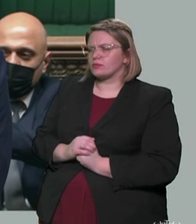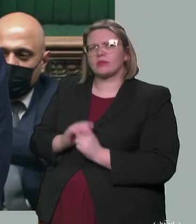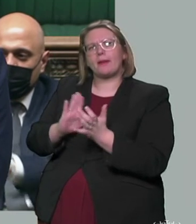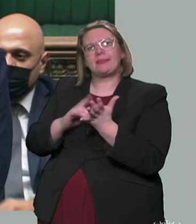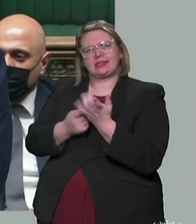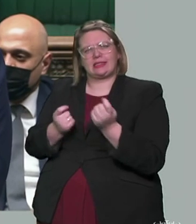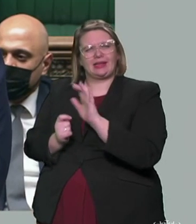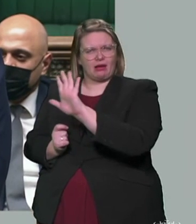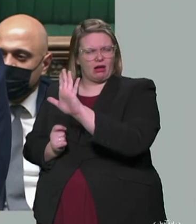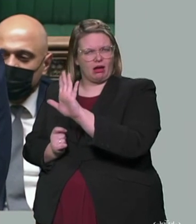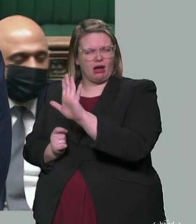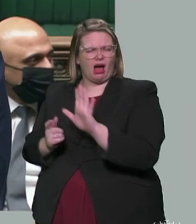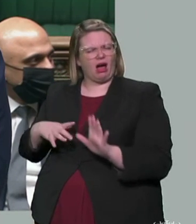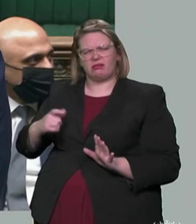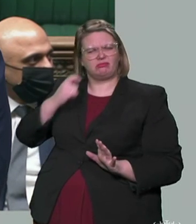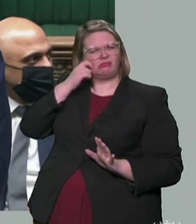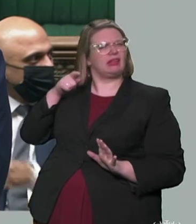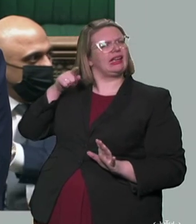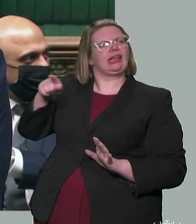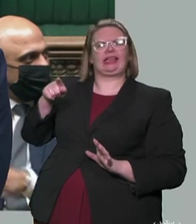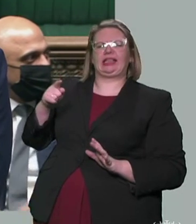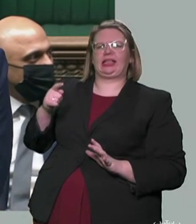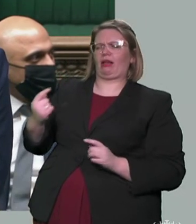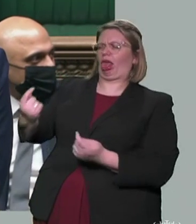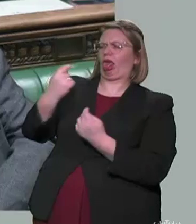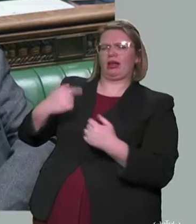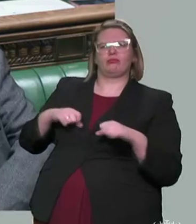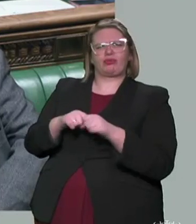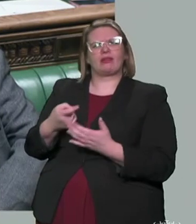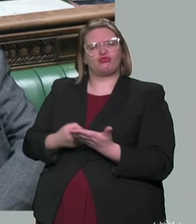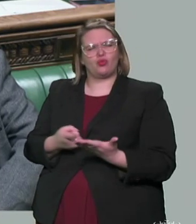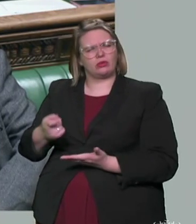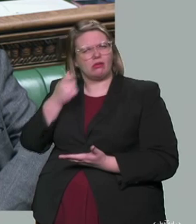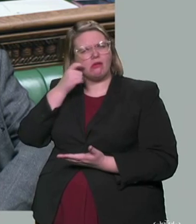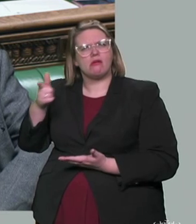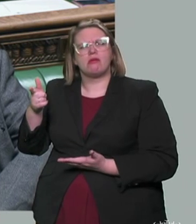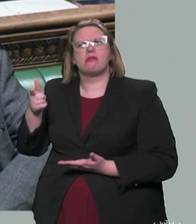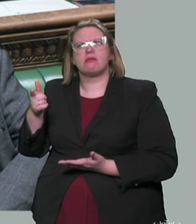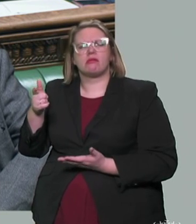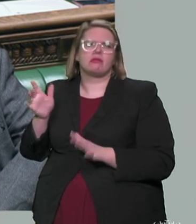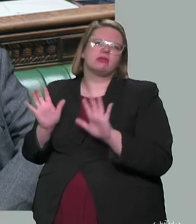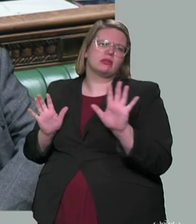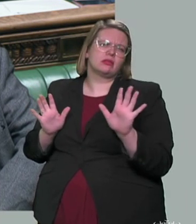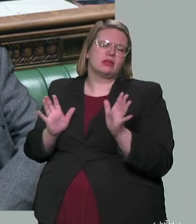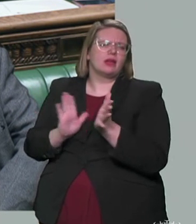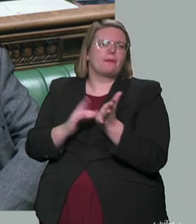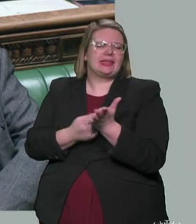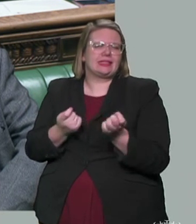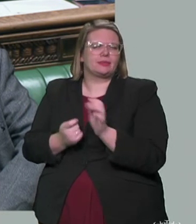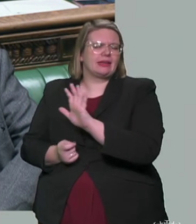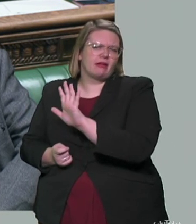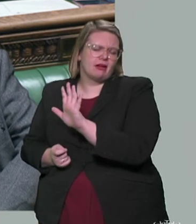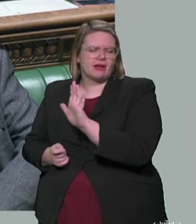I take exception to the language used by the right honourable Gentleman.